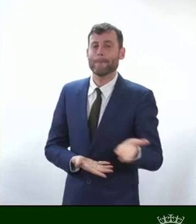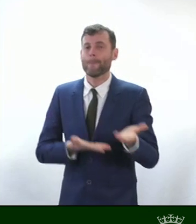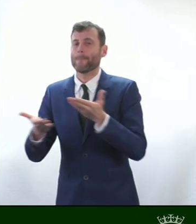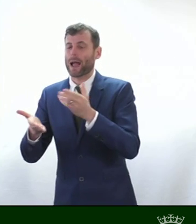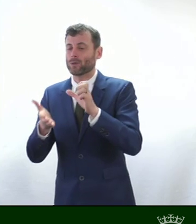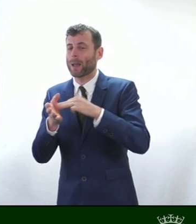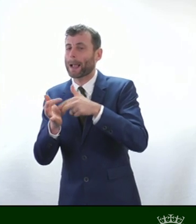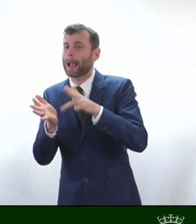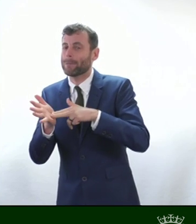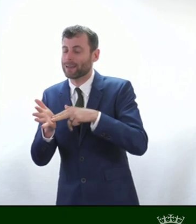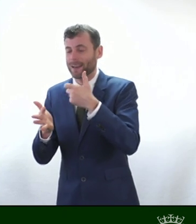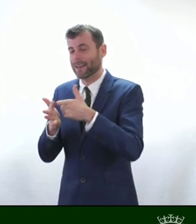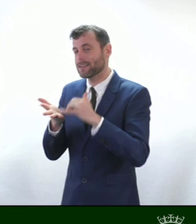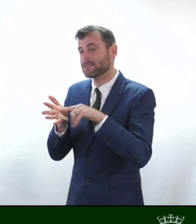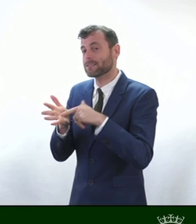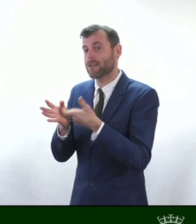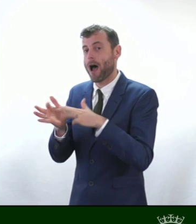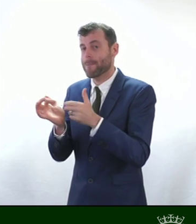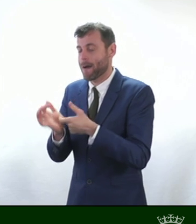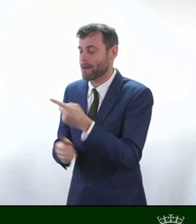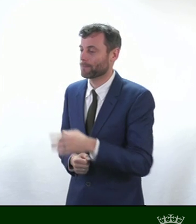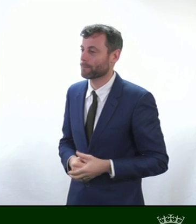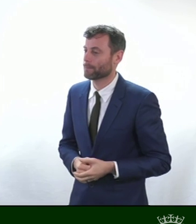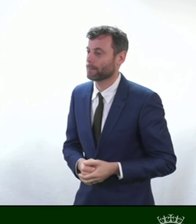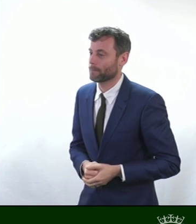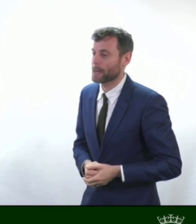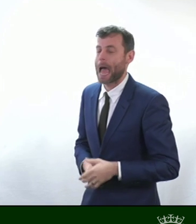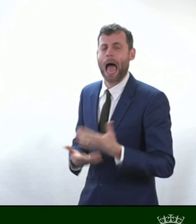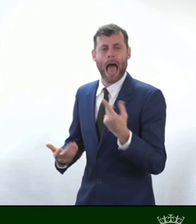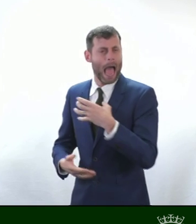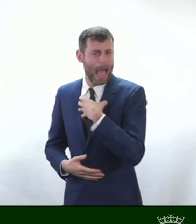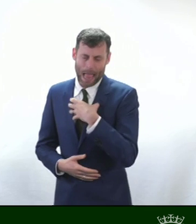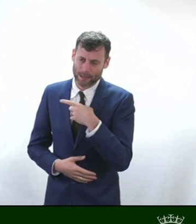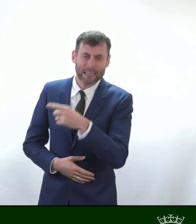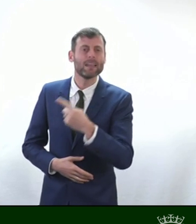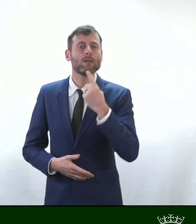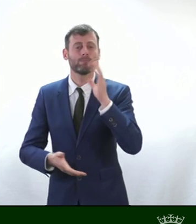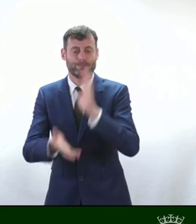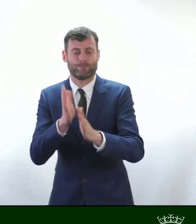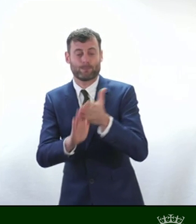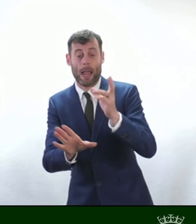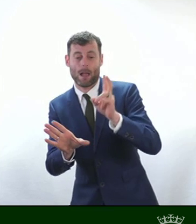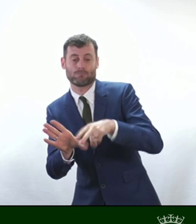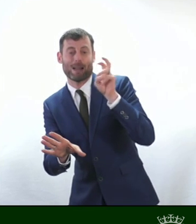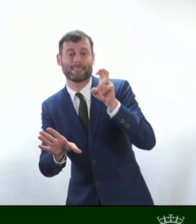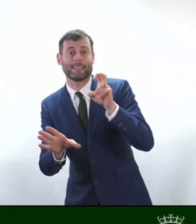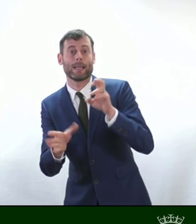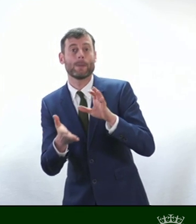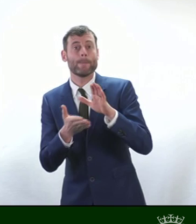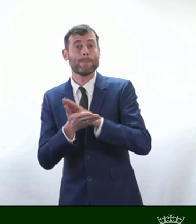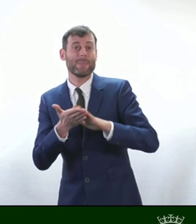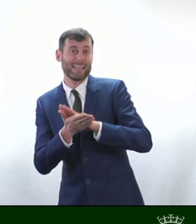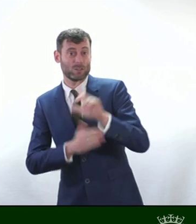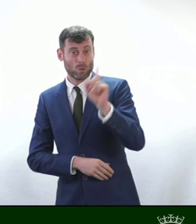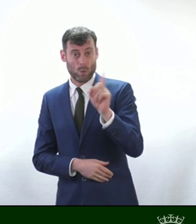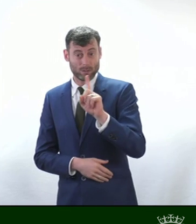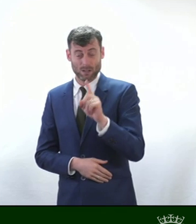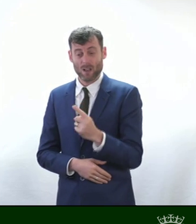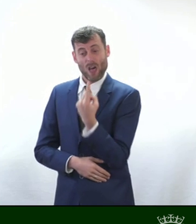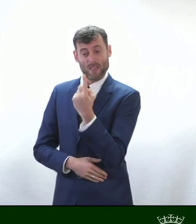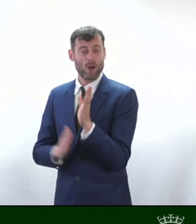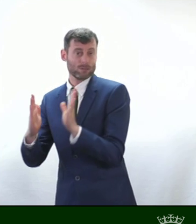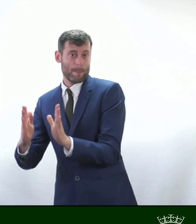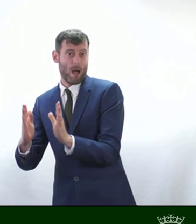Oh, I see. Apparently, “Get Brexit done” just meant the first part of it—the easy bit.